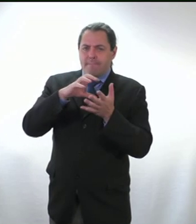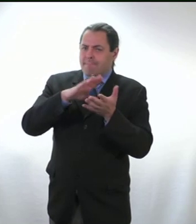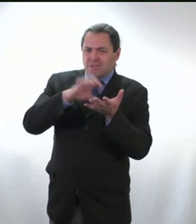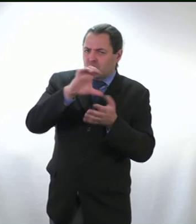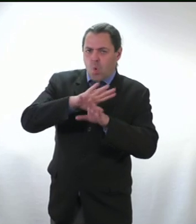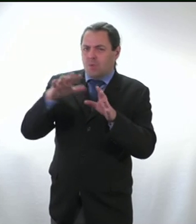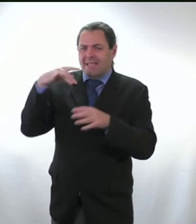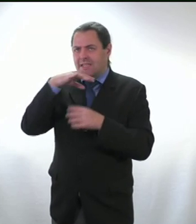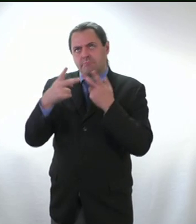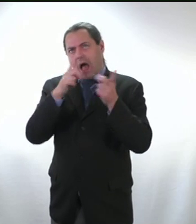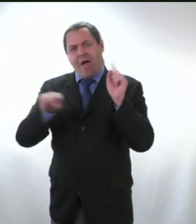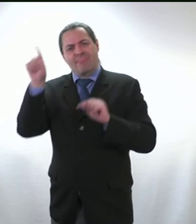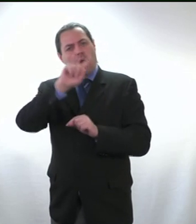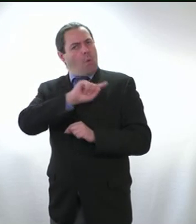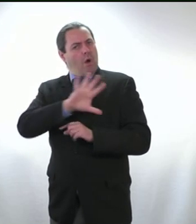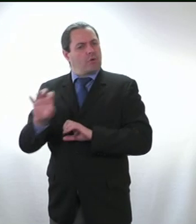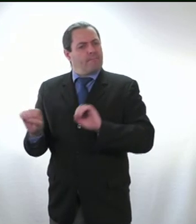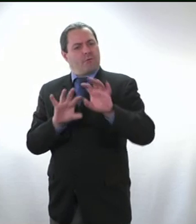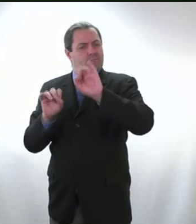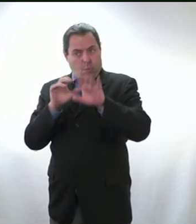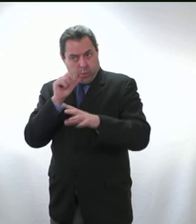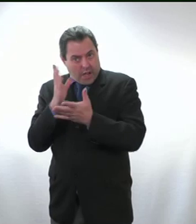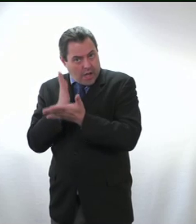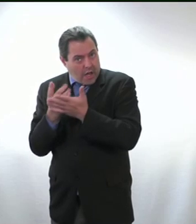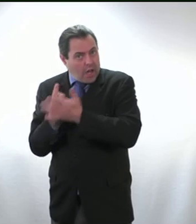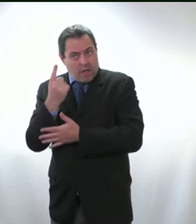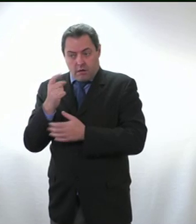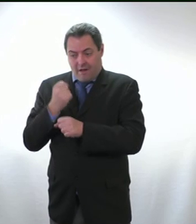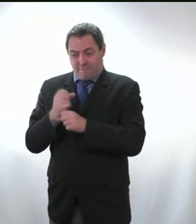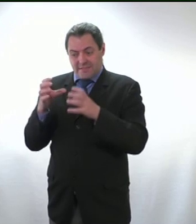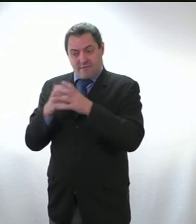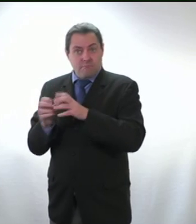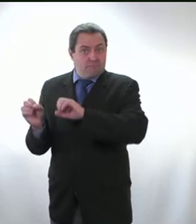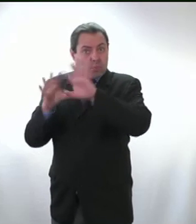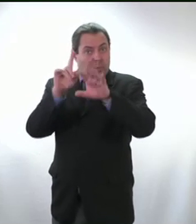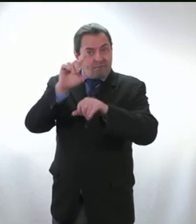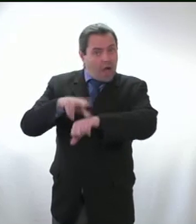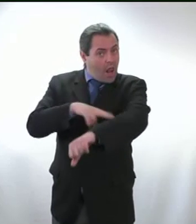Would the Prime Minister therefore let me know when he proposes to move a Government Department to Carlisle?